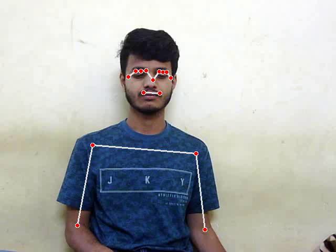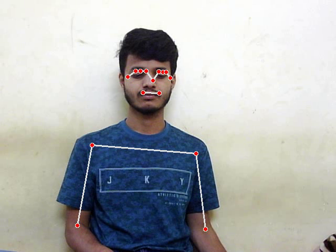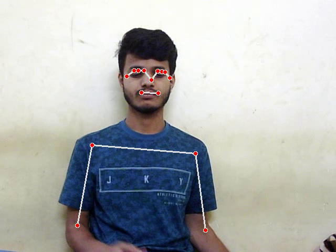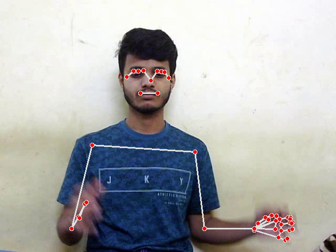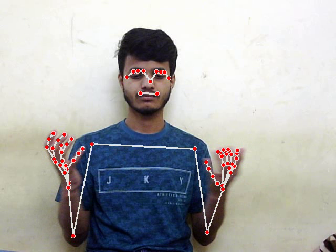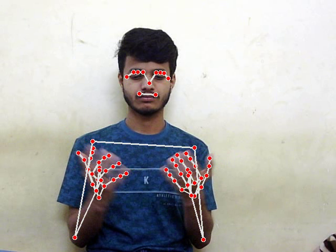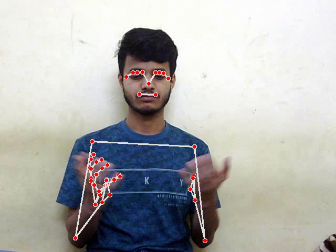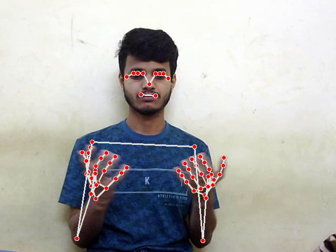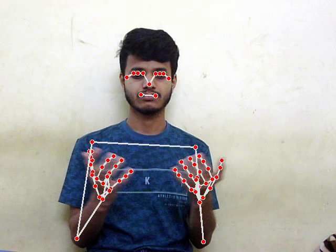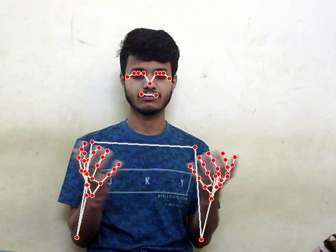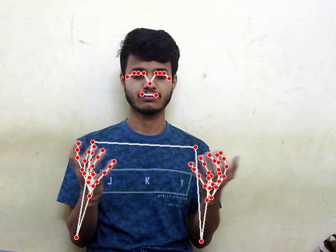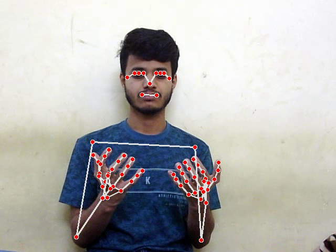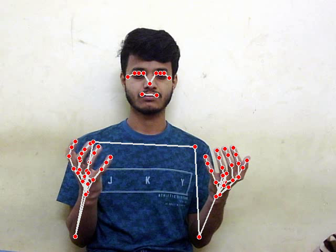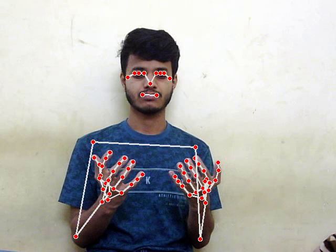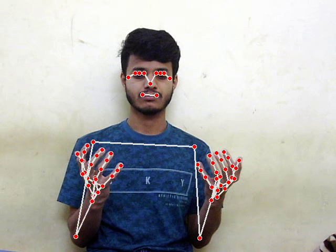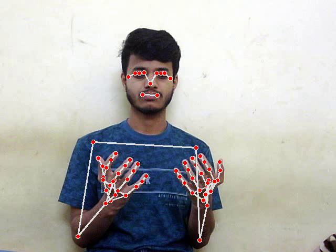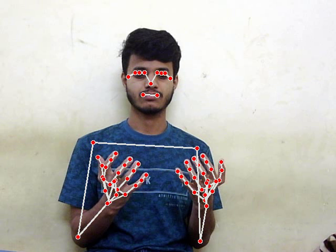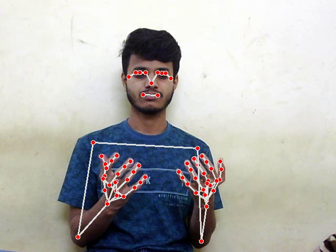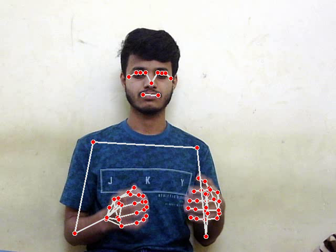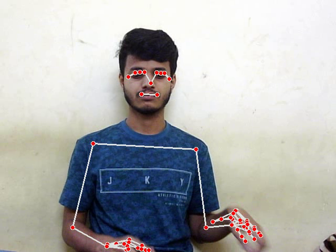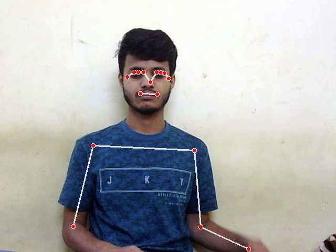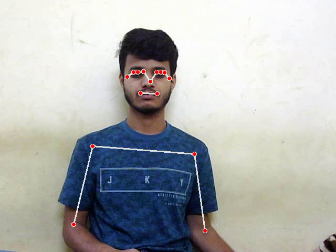what